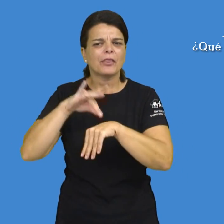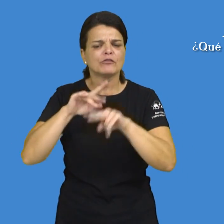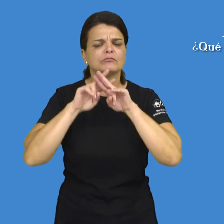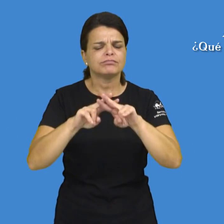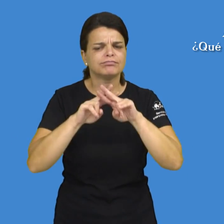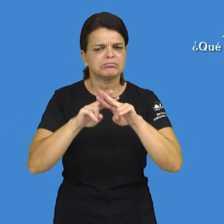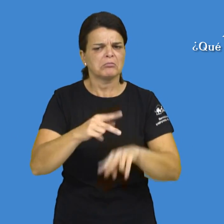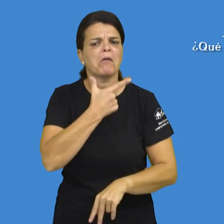revisar